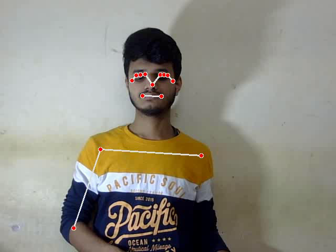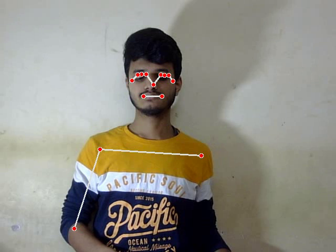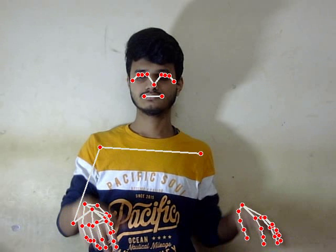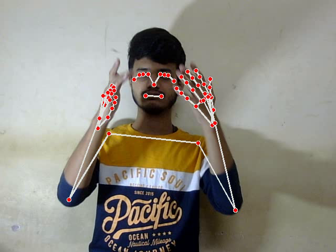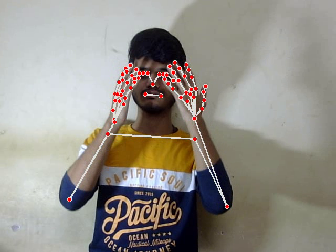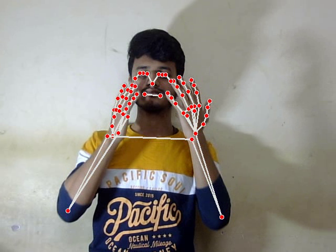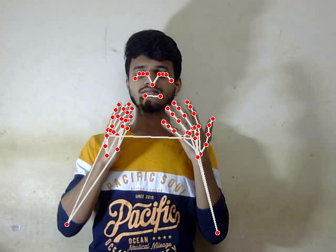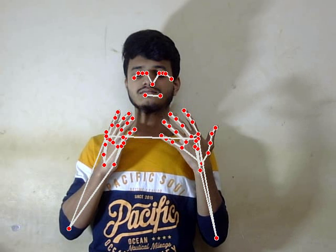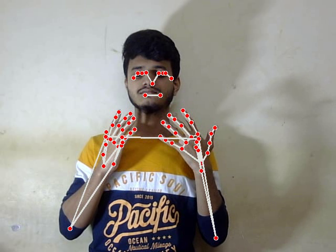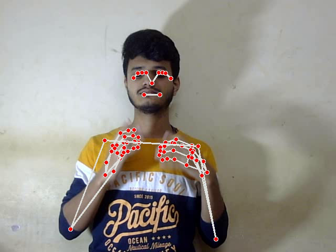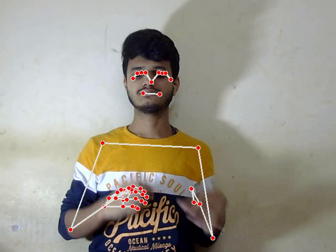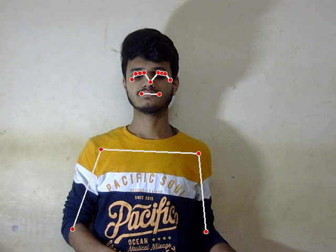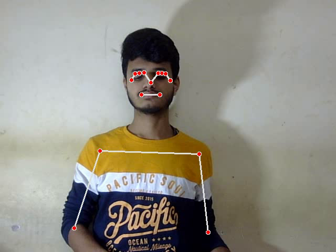sad